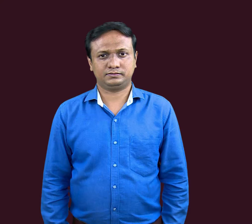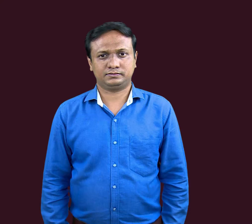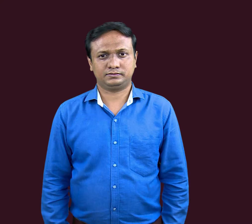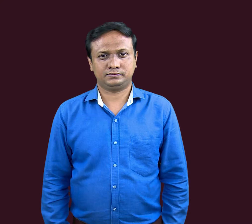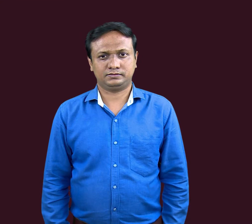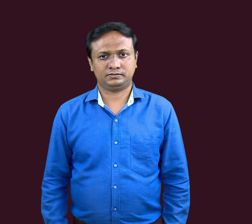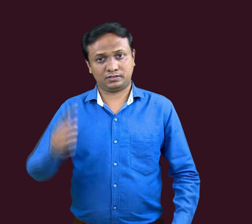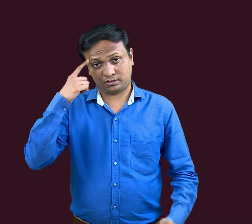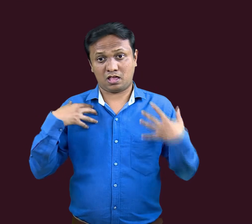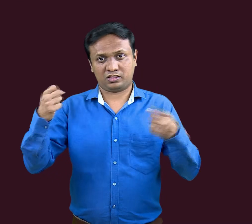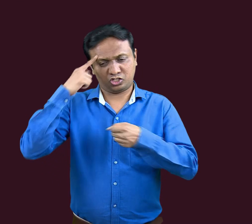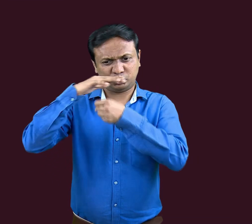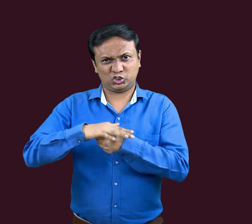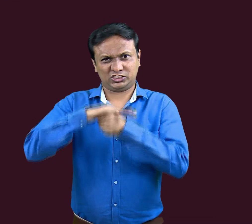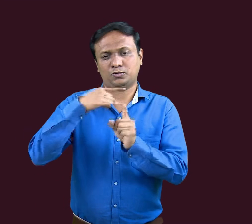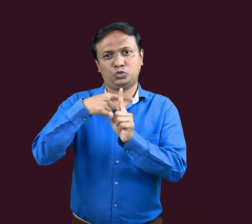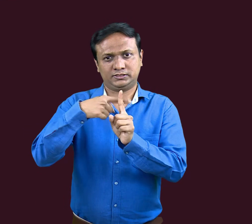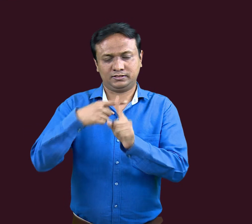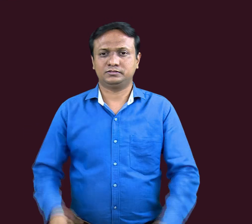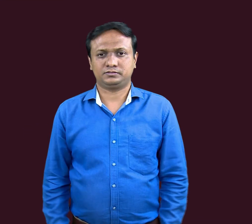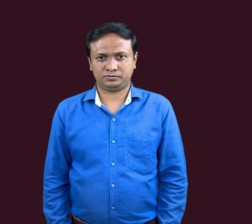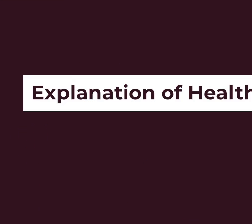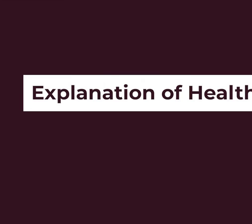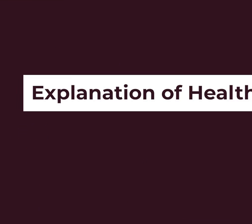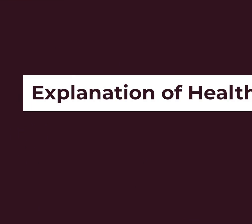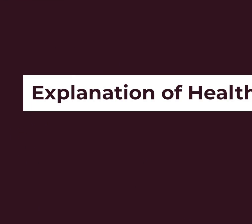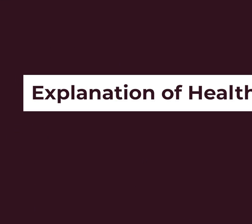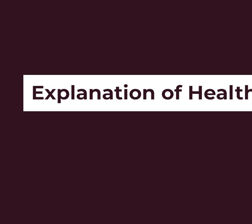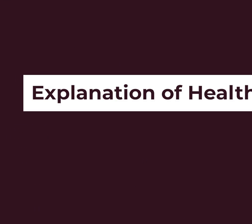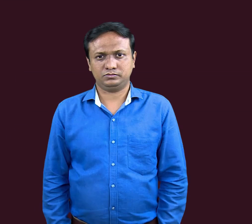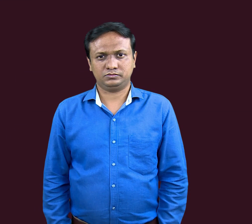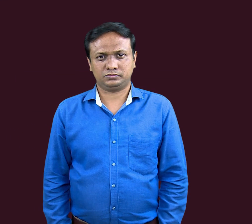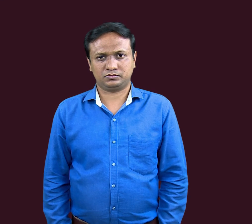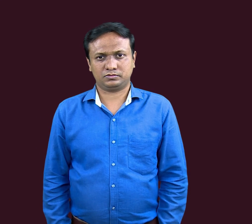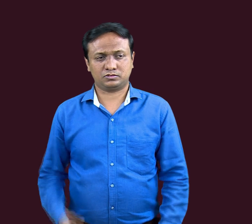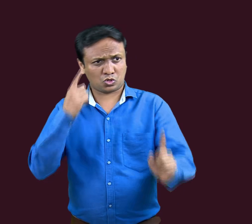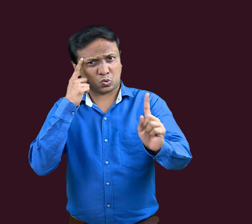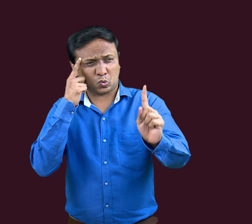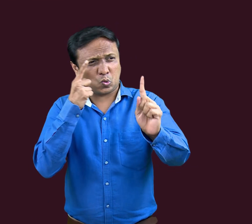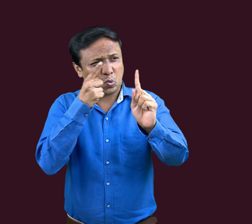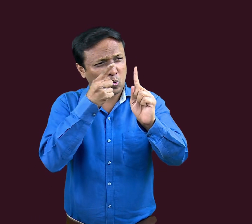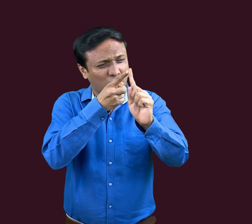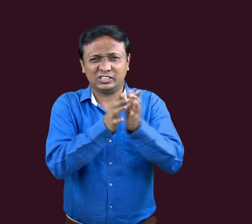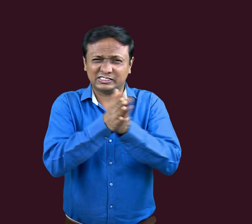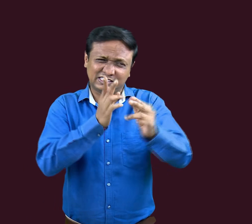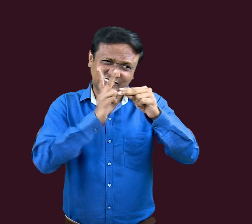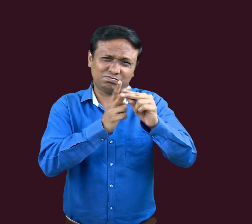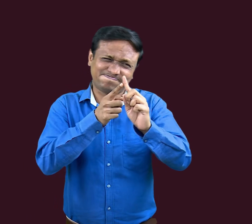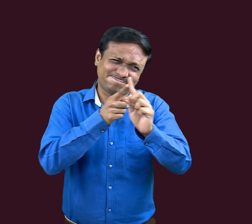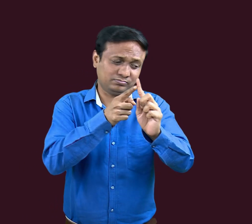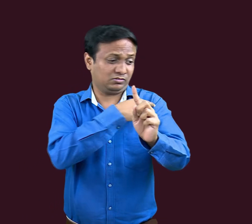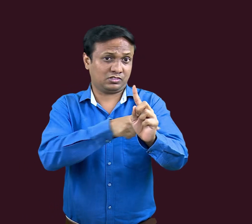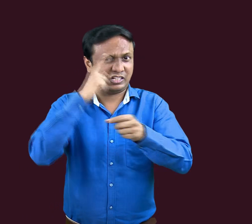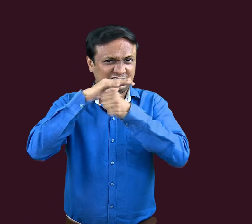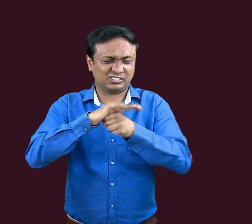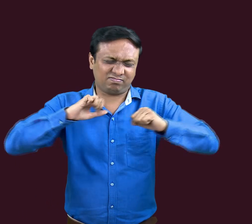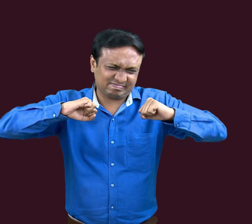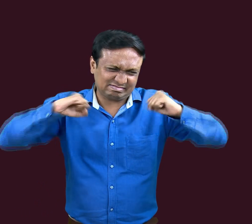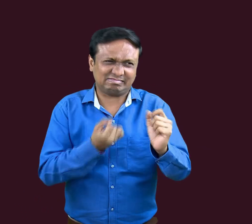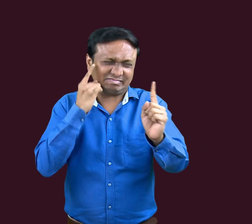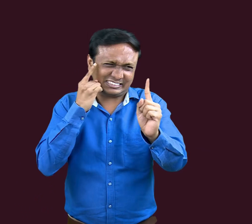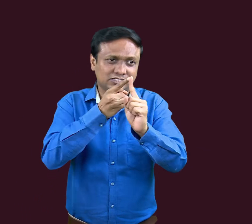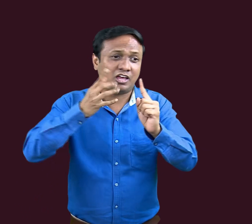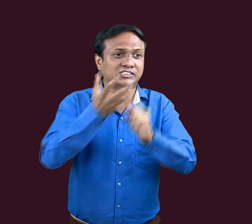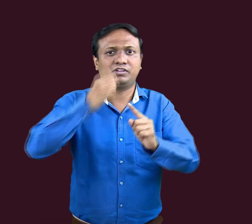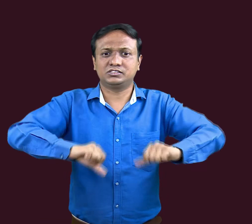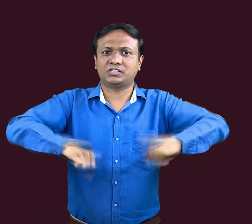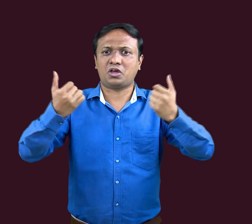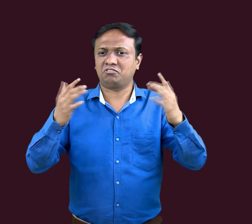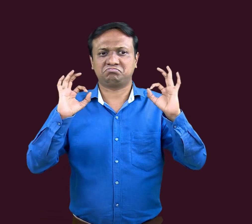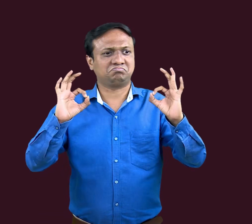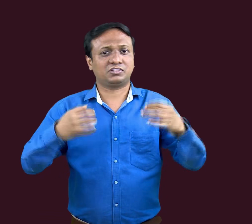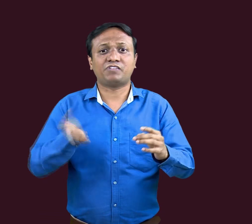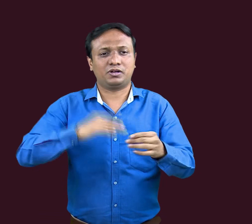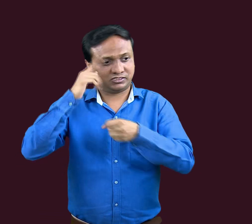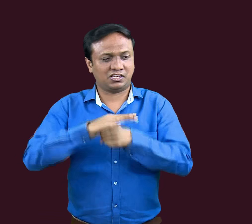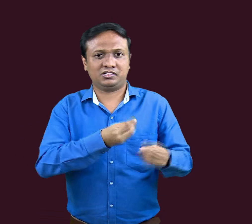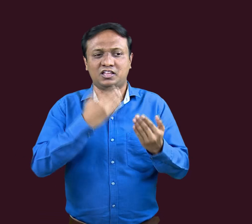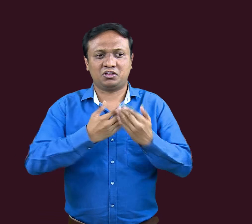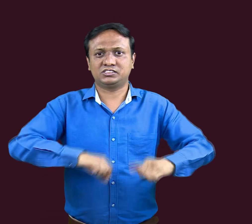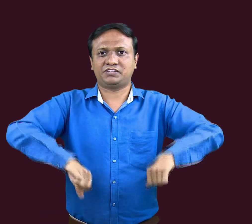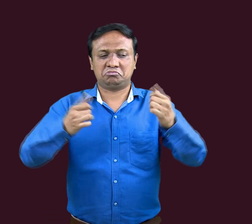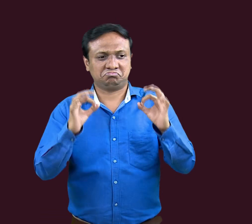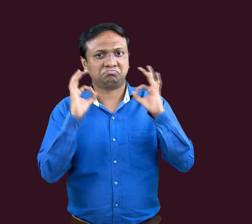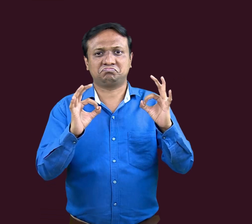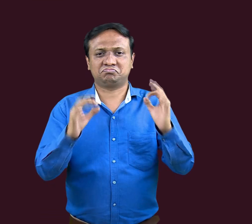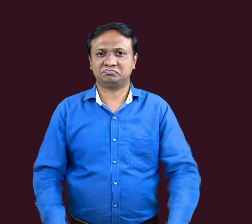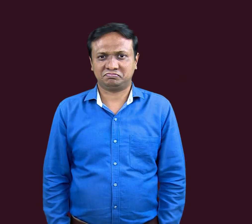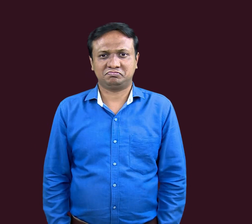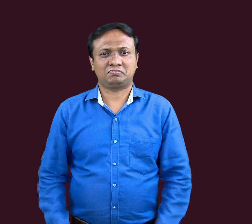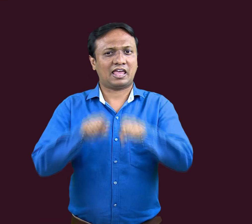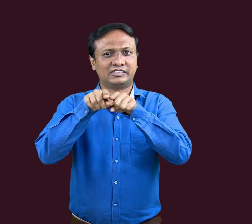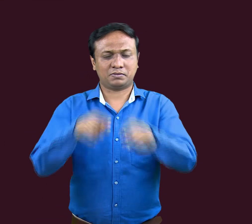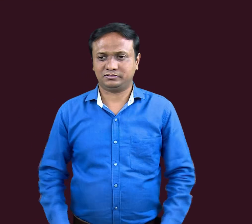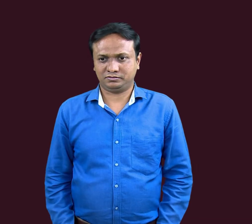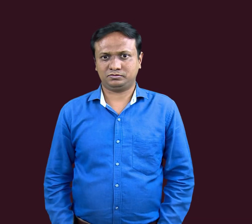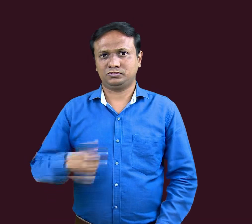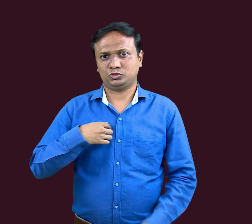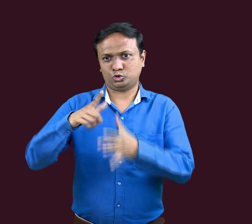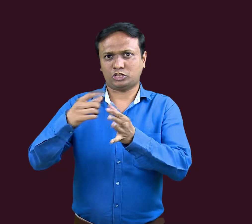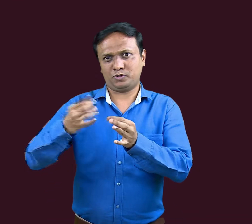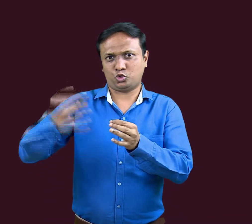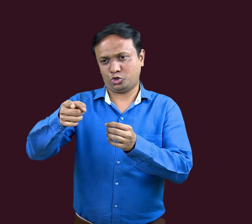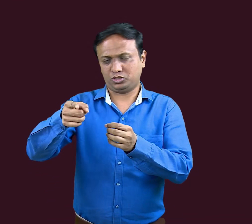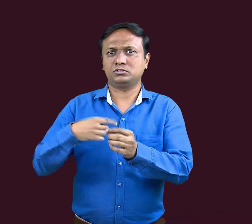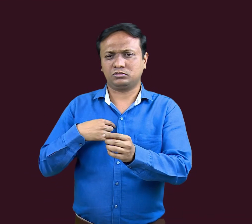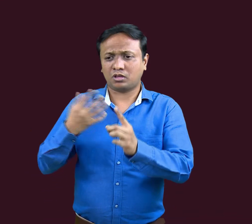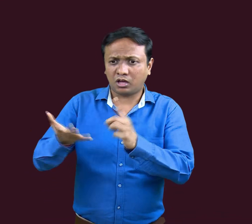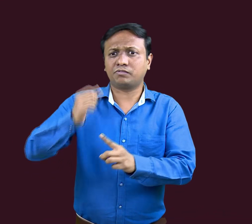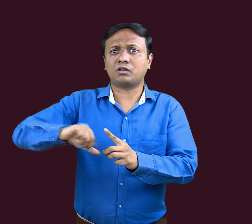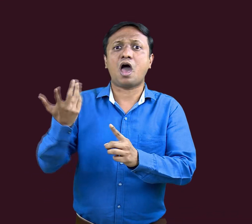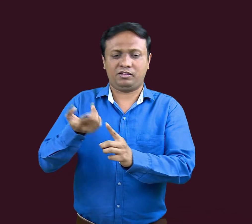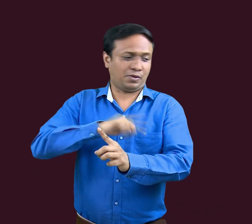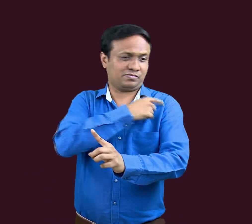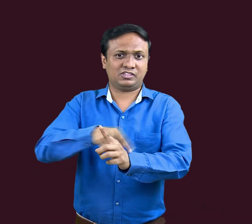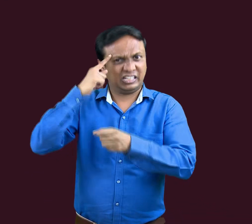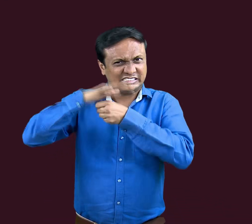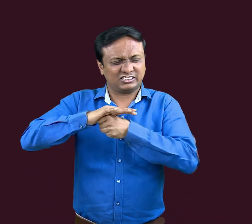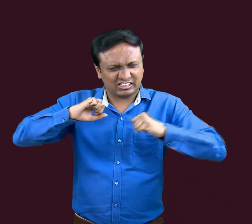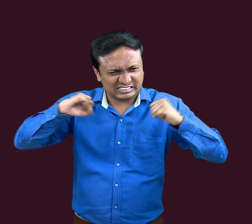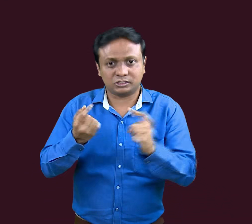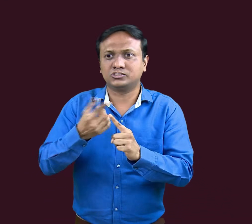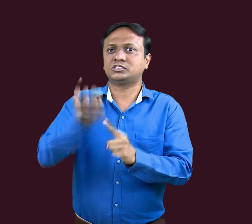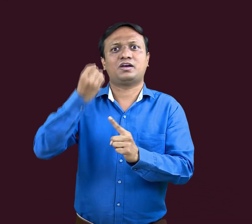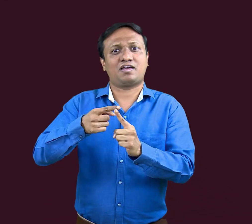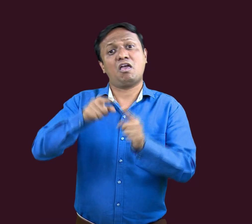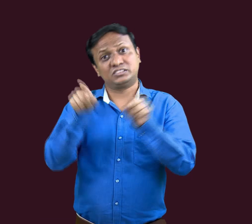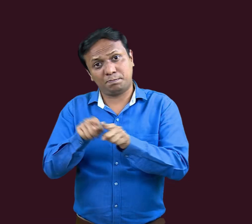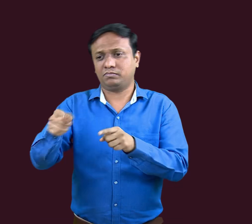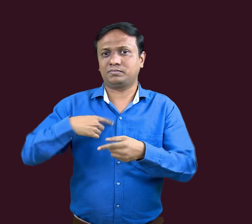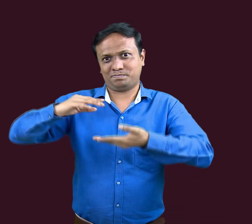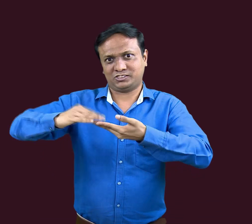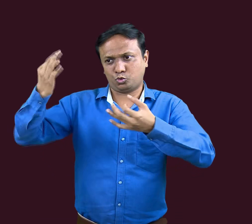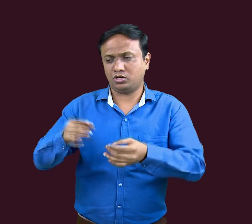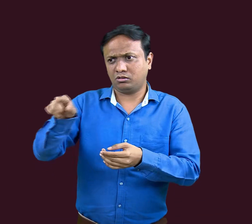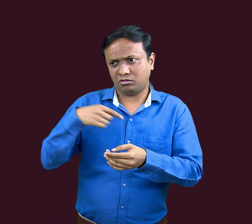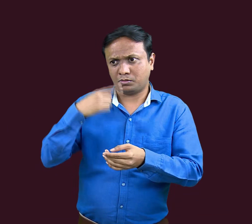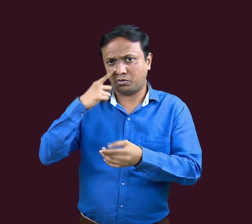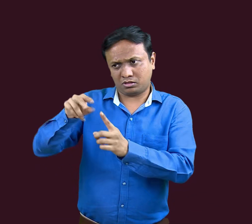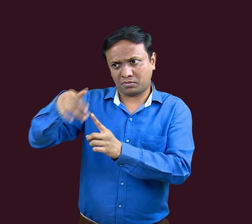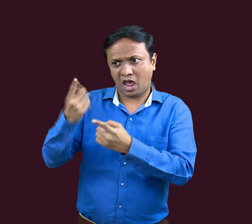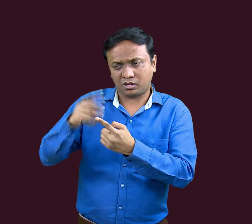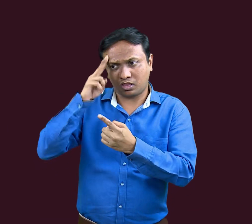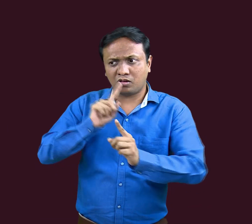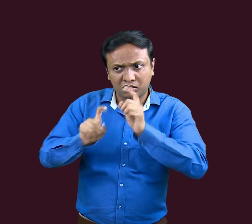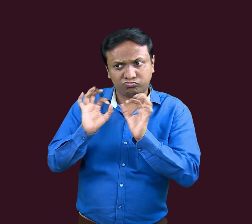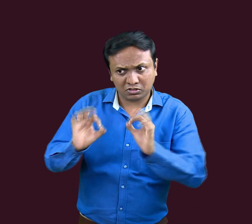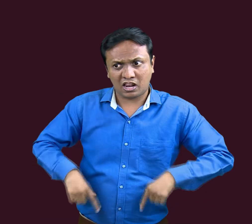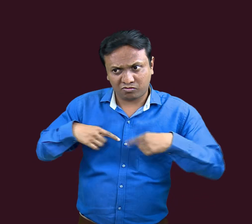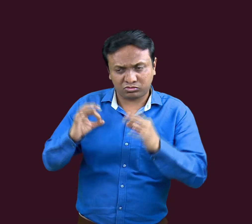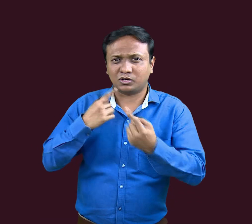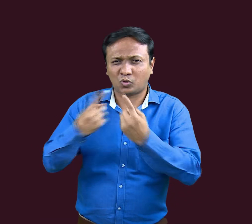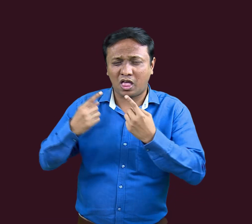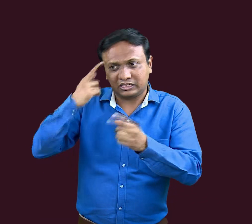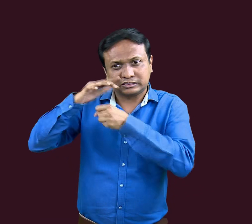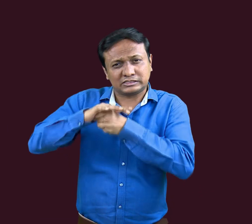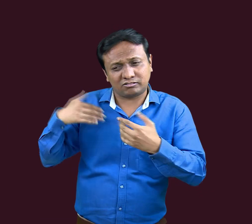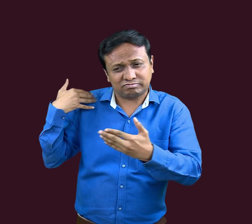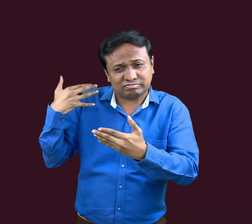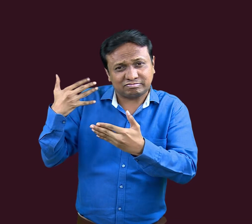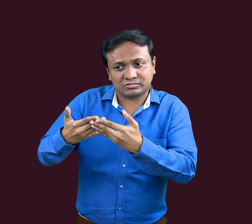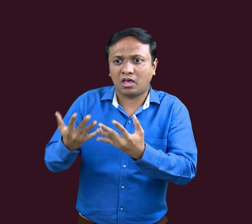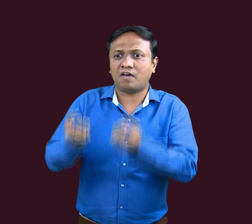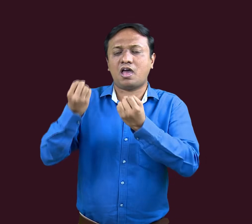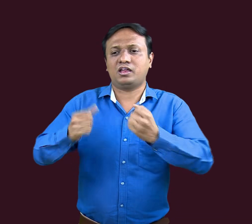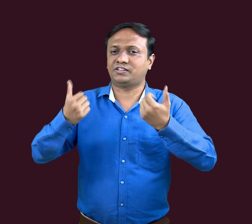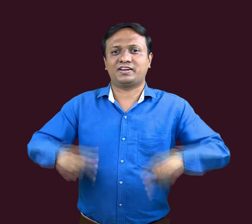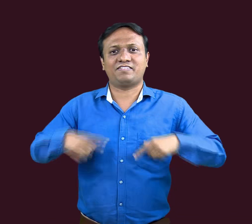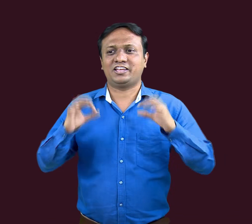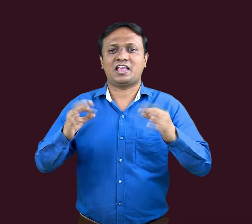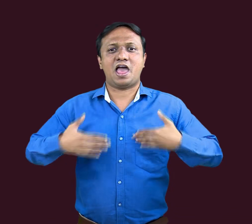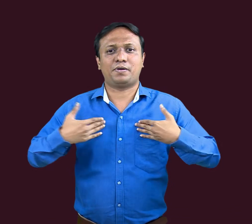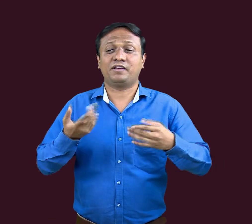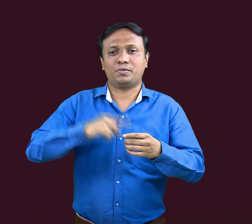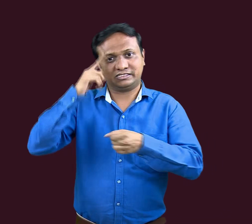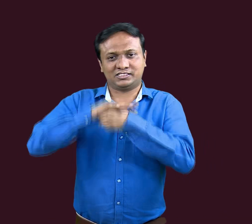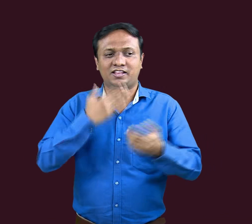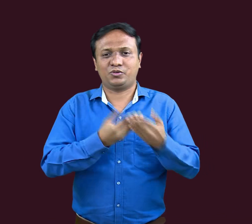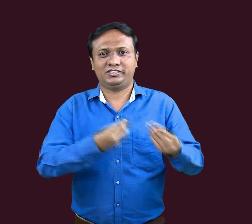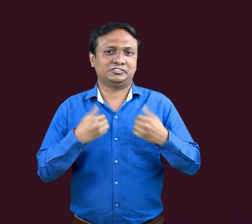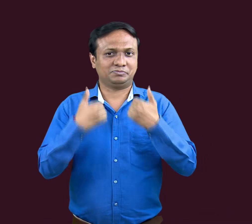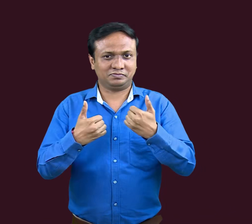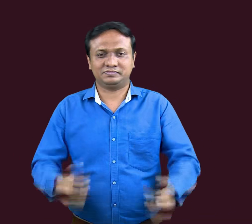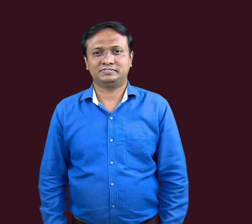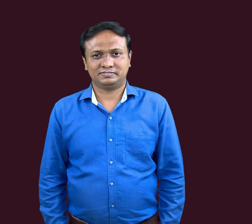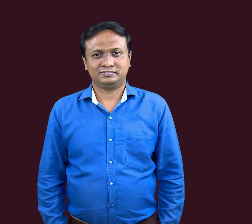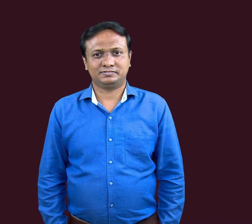Healthy Stress (Eustress)